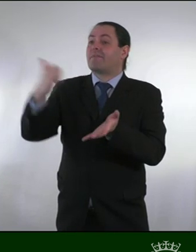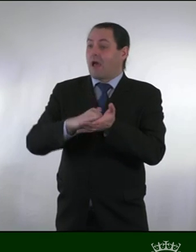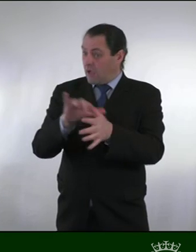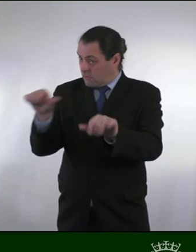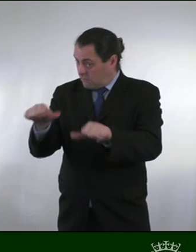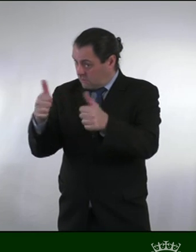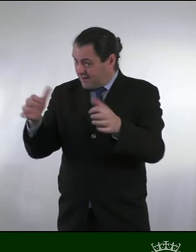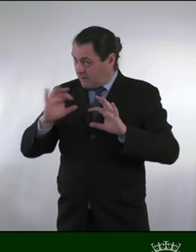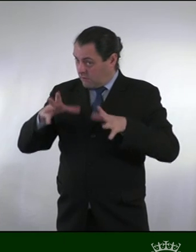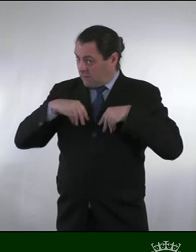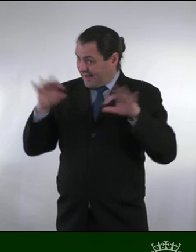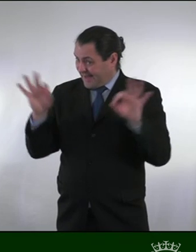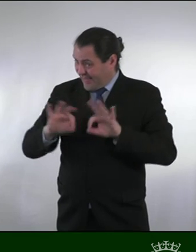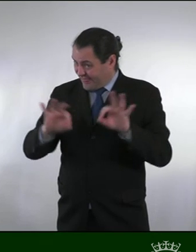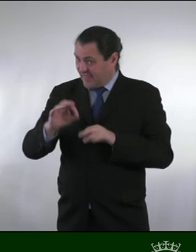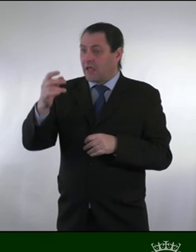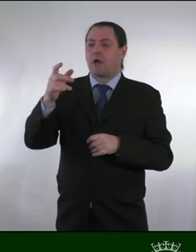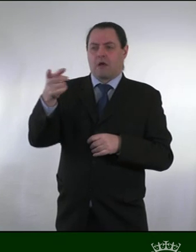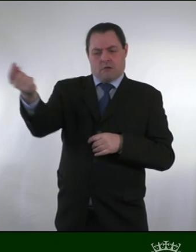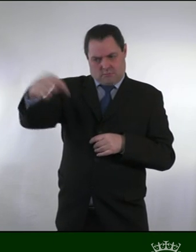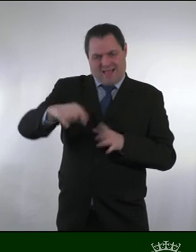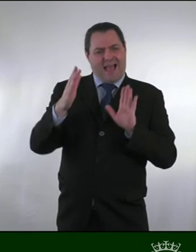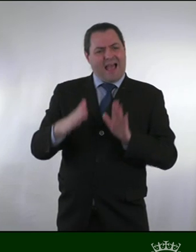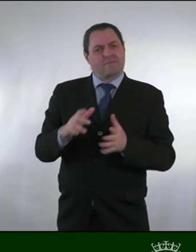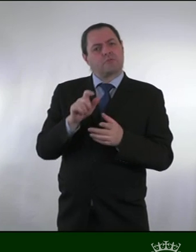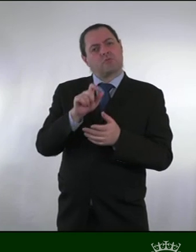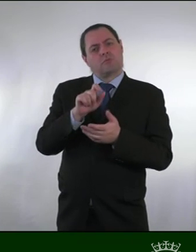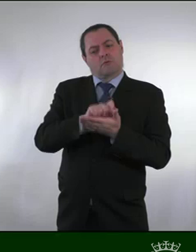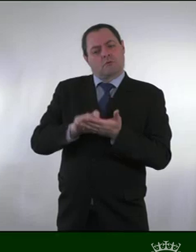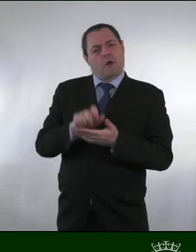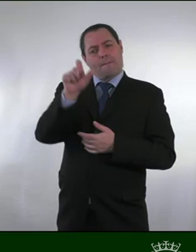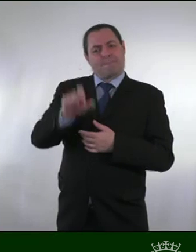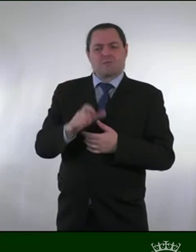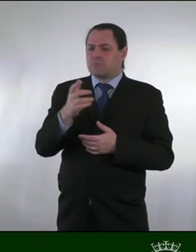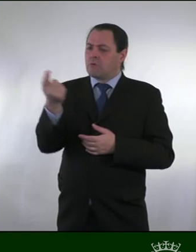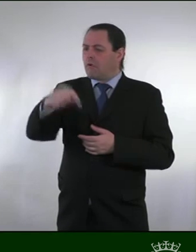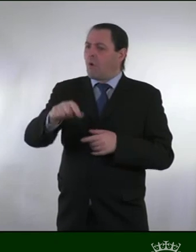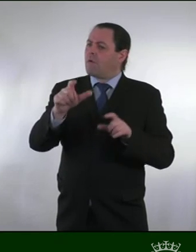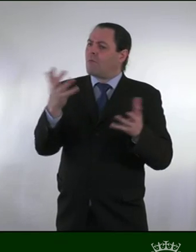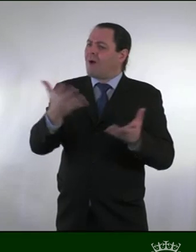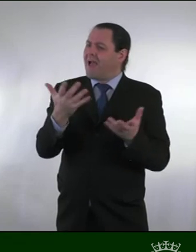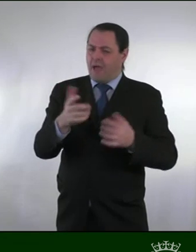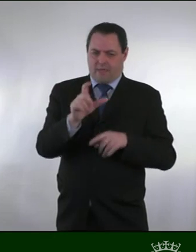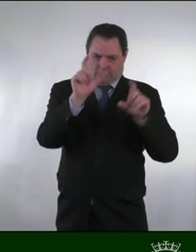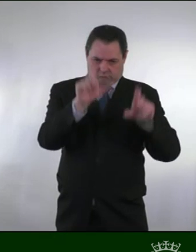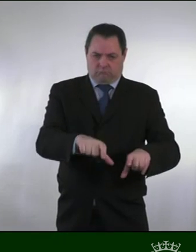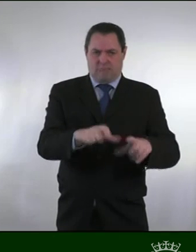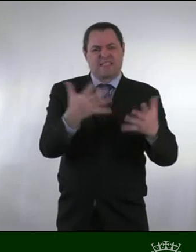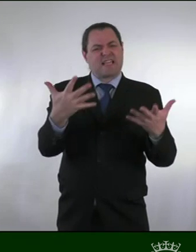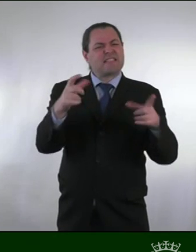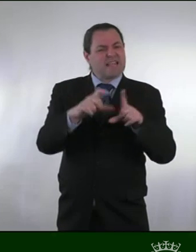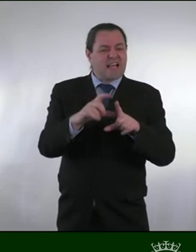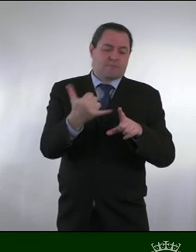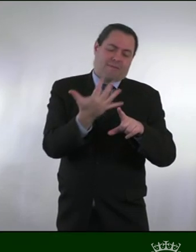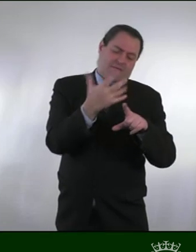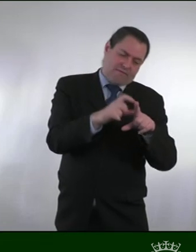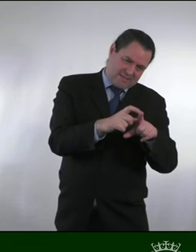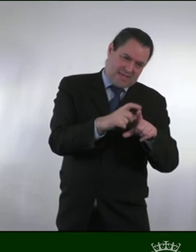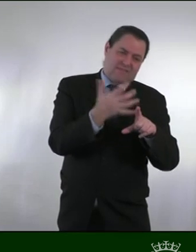They have to provide a passenger locator form, and they have to quarantine for 10 days, or five days if they take a second test.